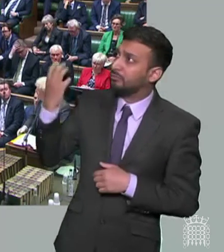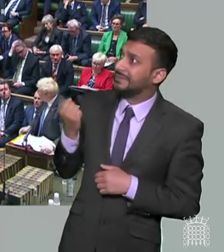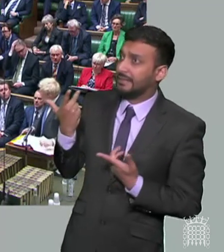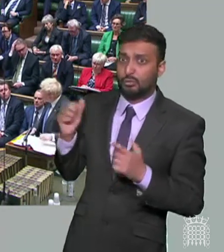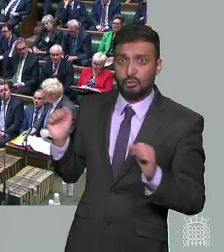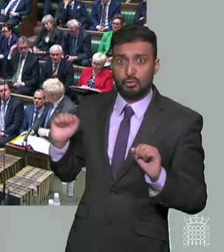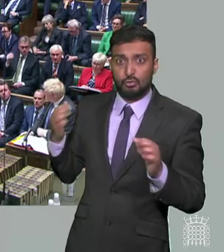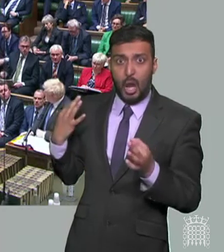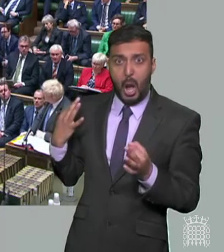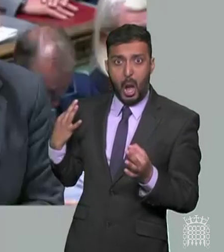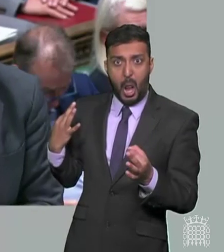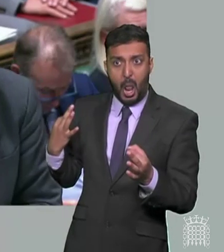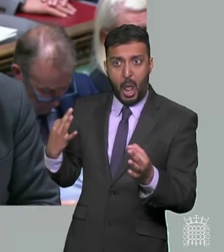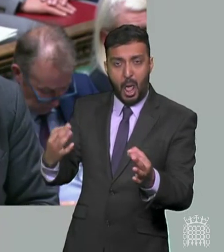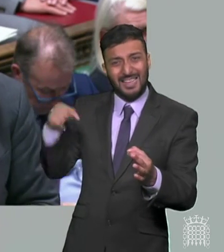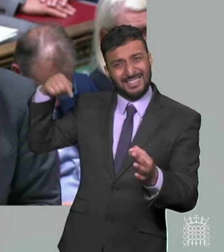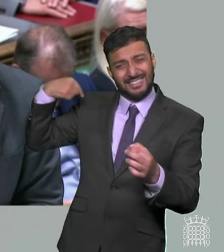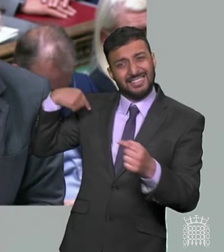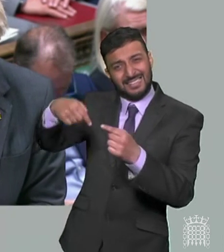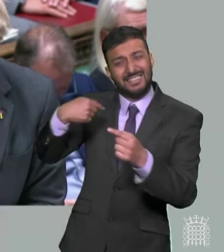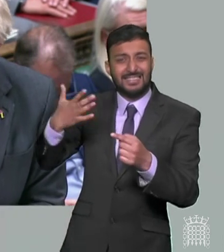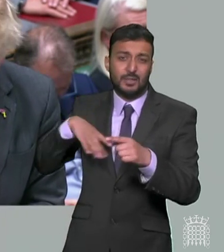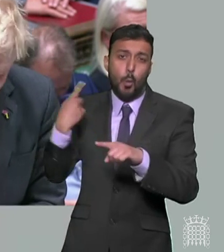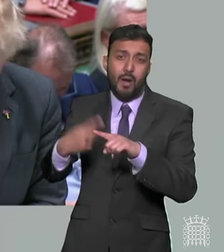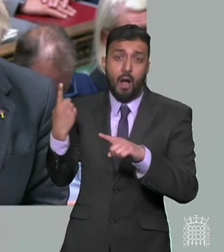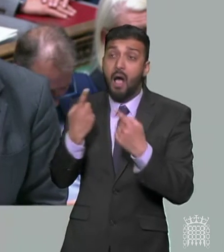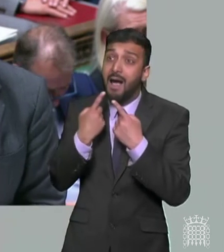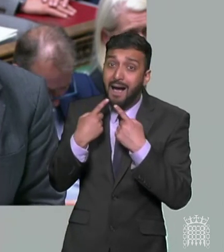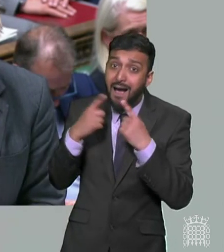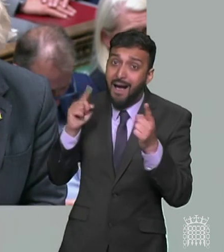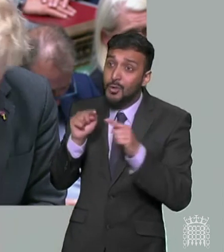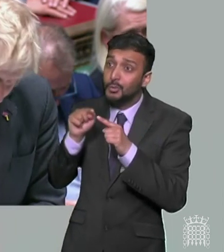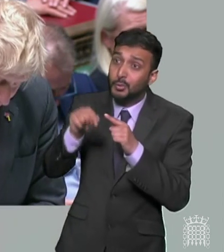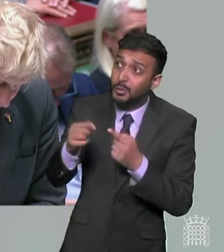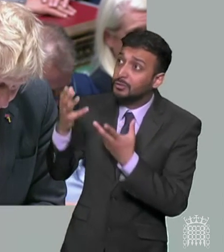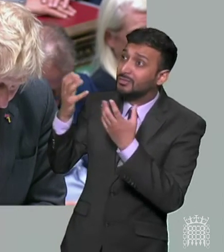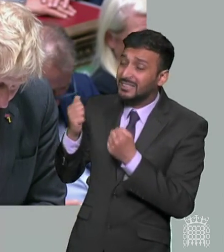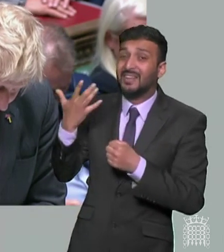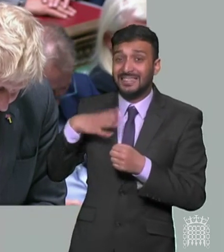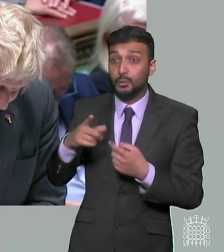My honourable Friend is a fantastic champion for Mansfield and, indeed, the wider area.